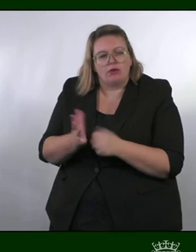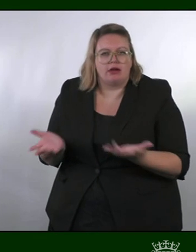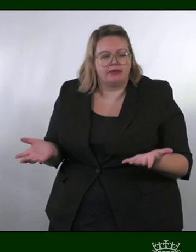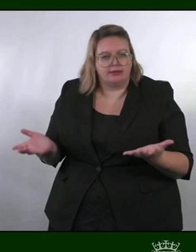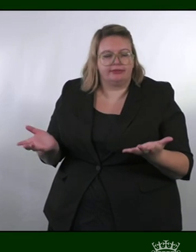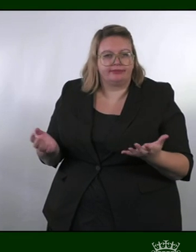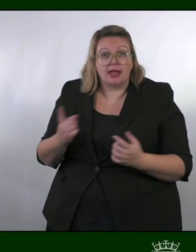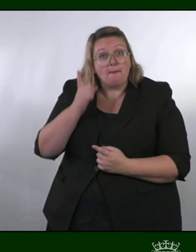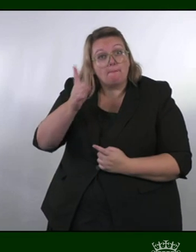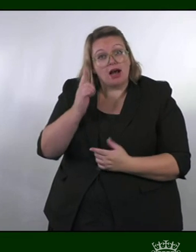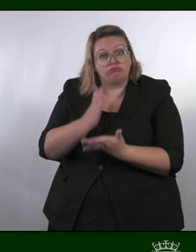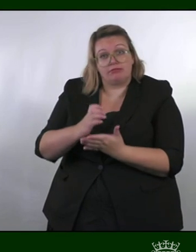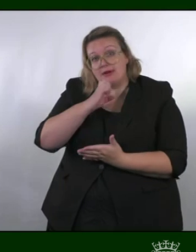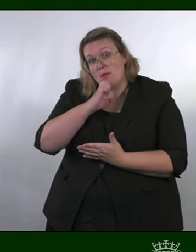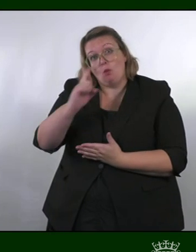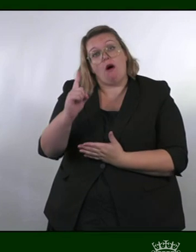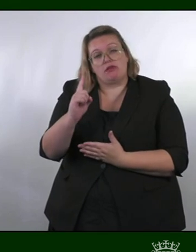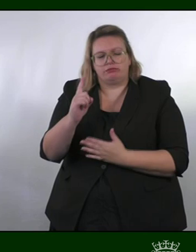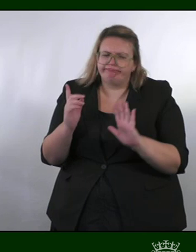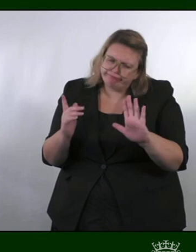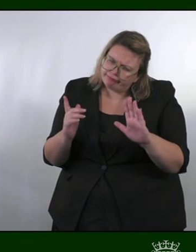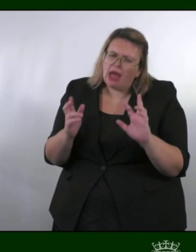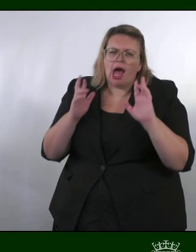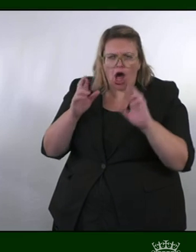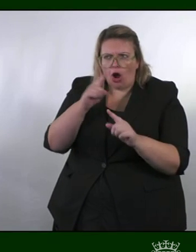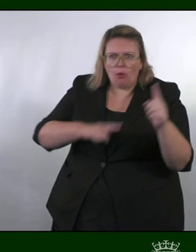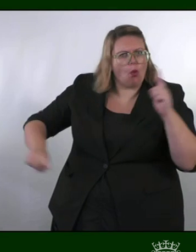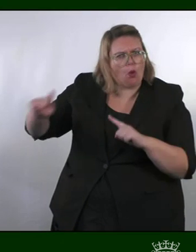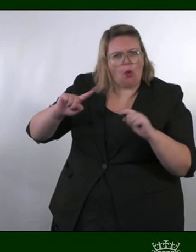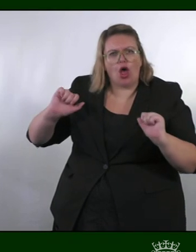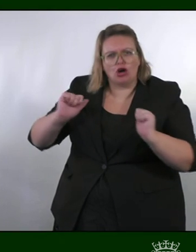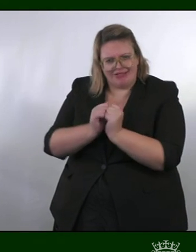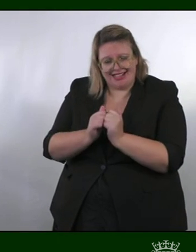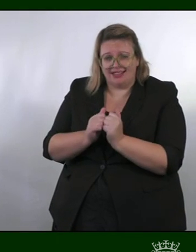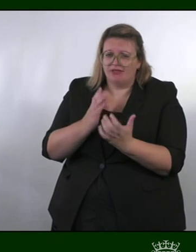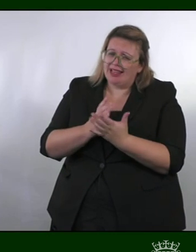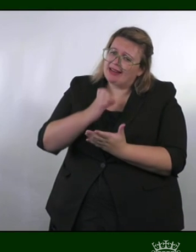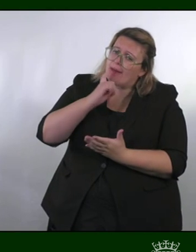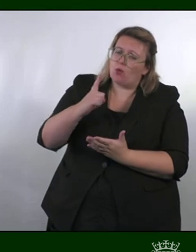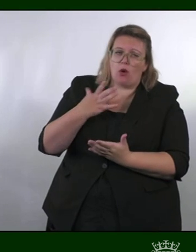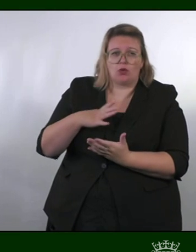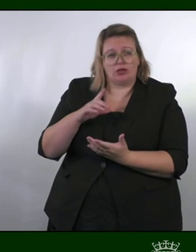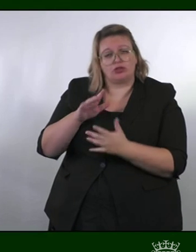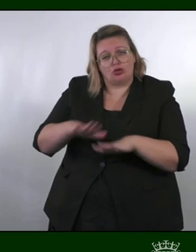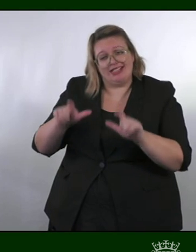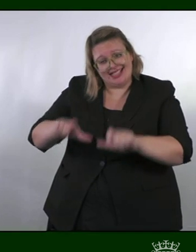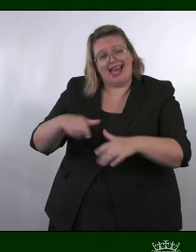The most important thing—and I hope that this is common ground—is to keep kids in school if we possibly can.